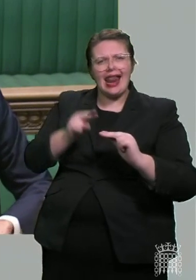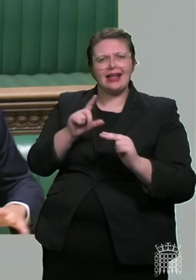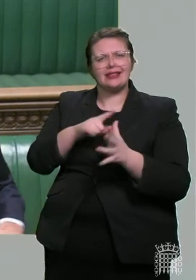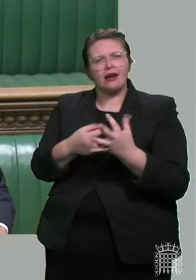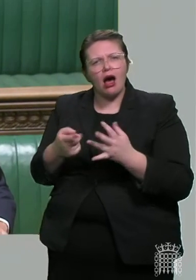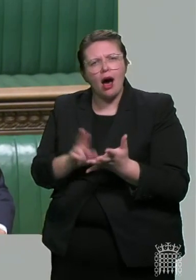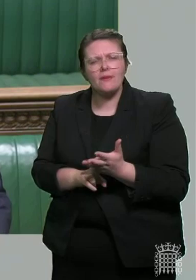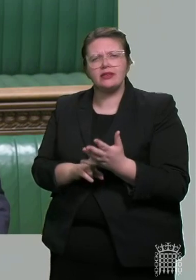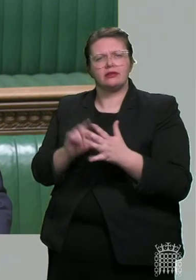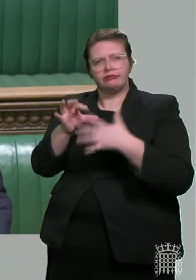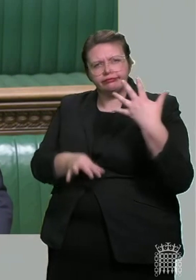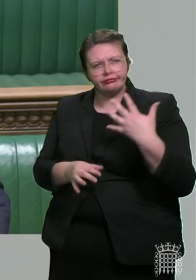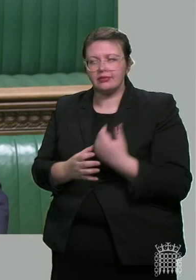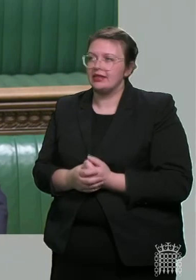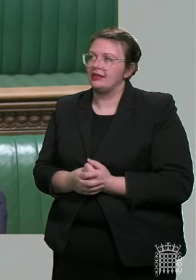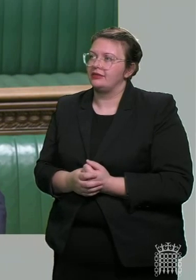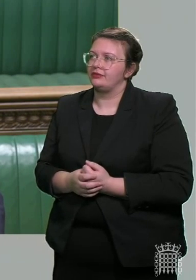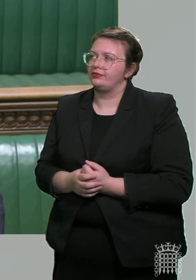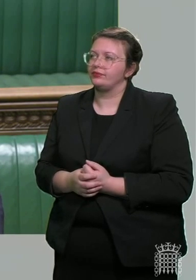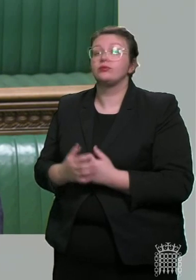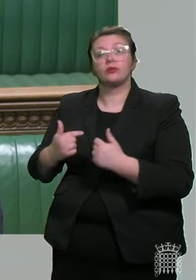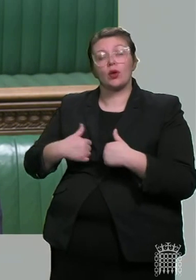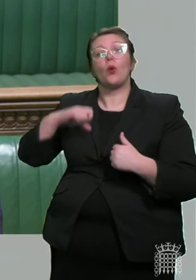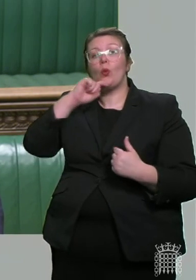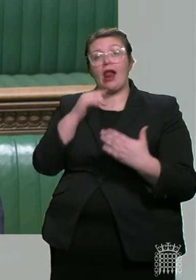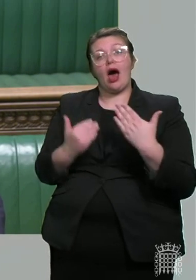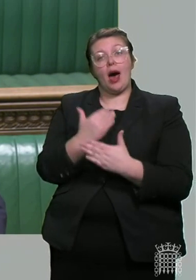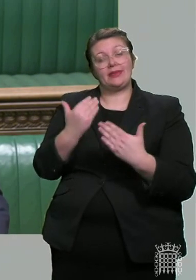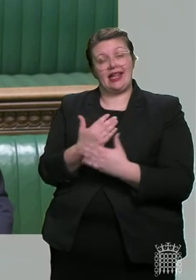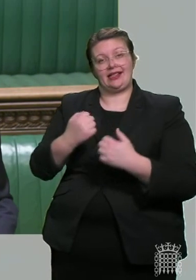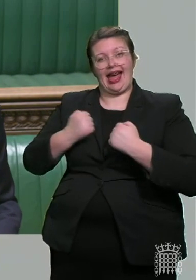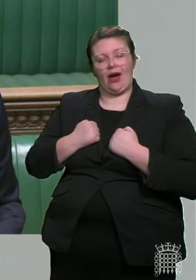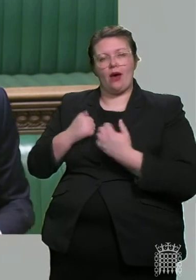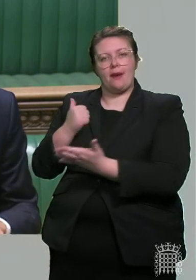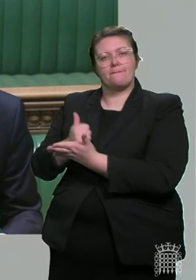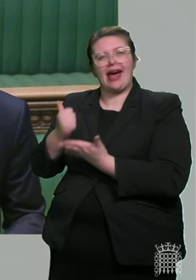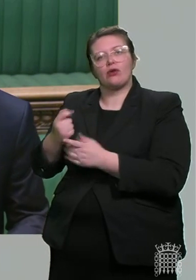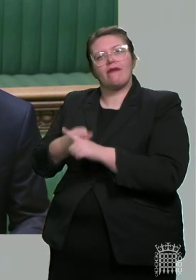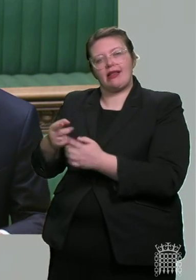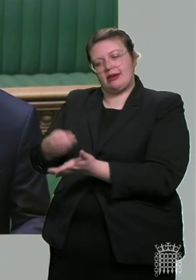Underpinning all this will be an updated monetary policy remit for the Bank of England.